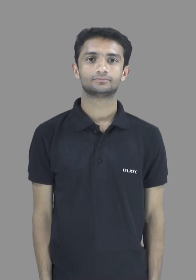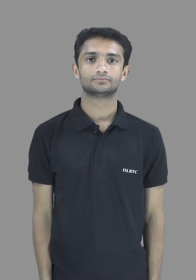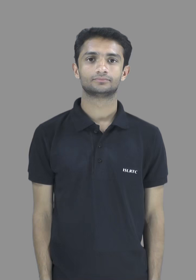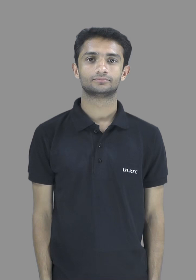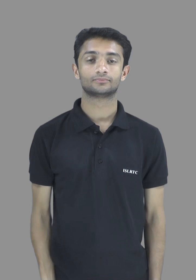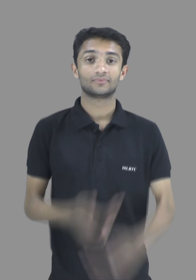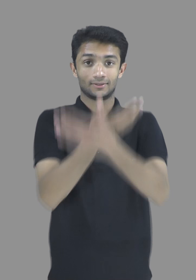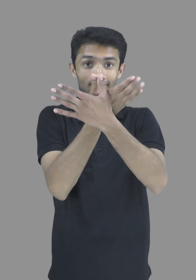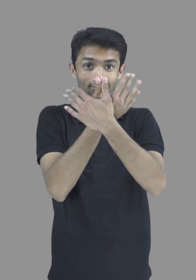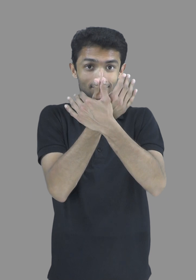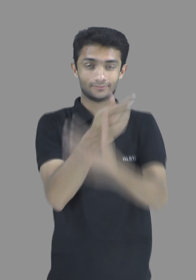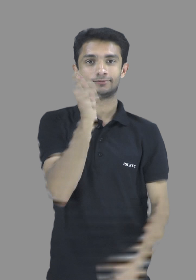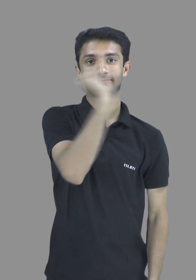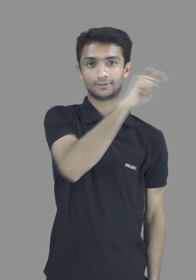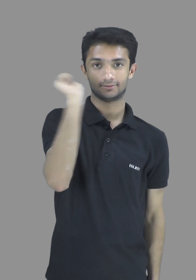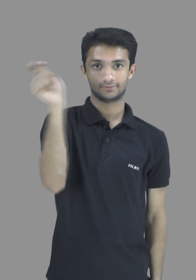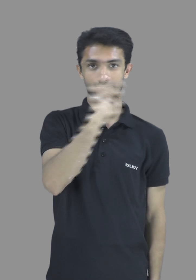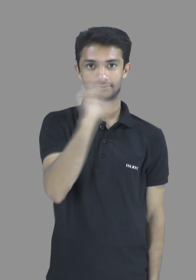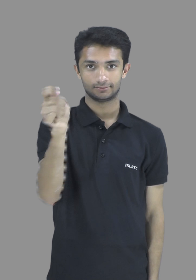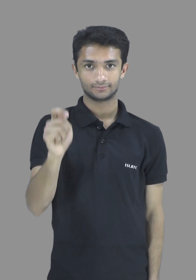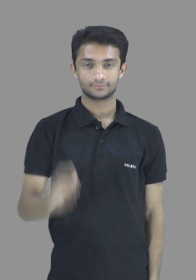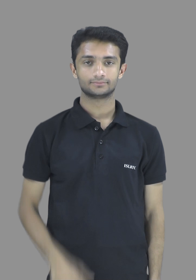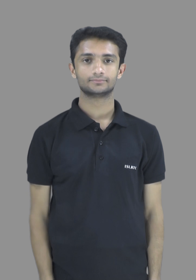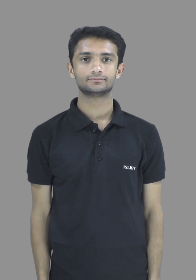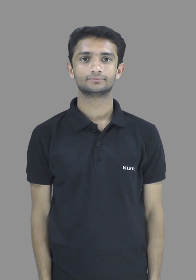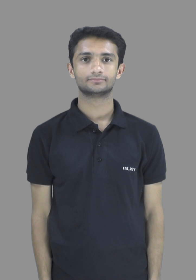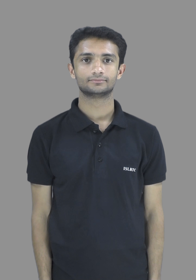Badminton